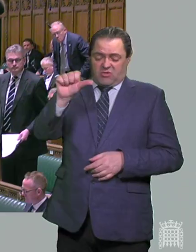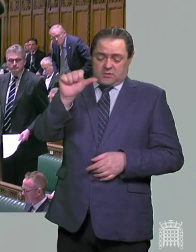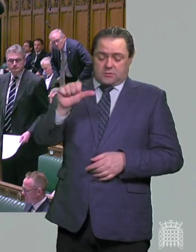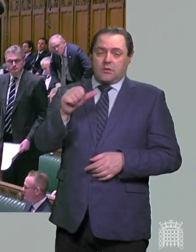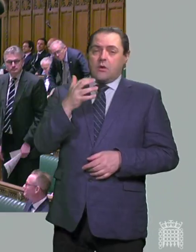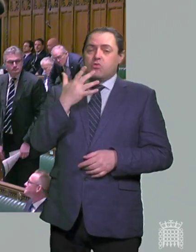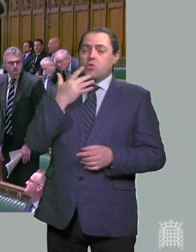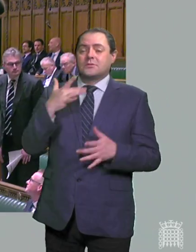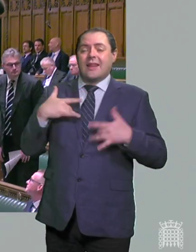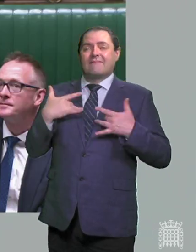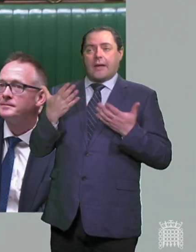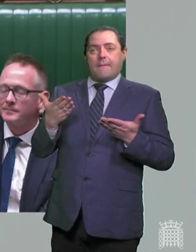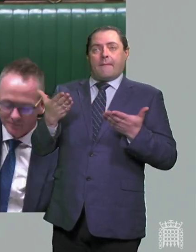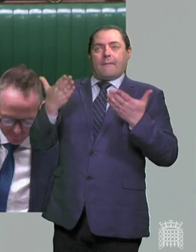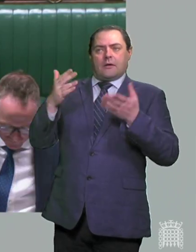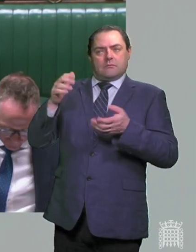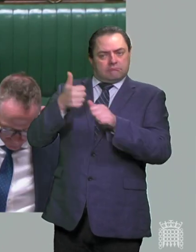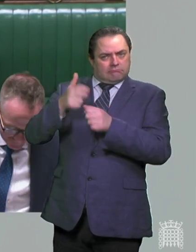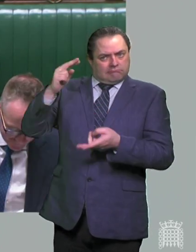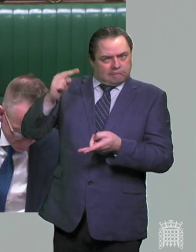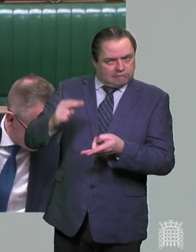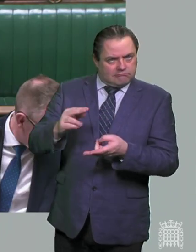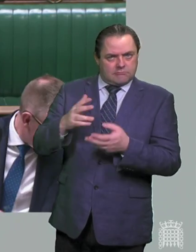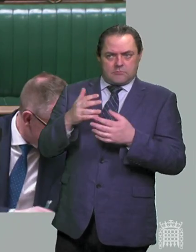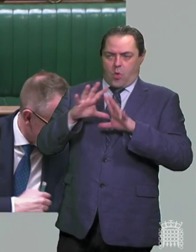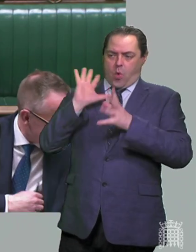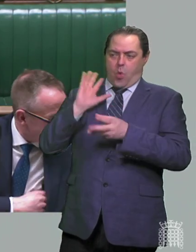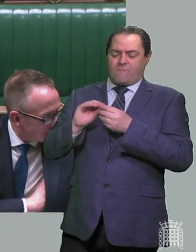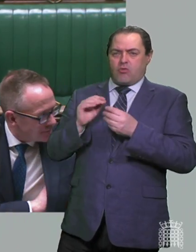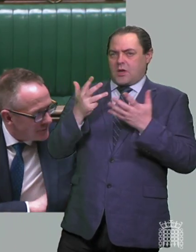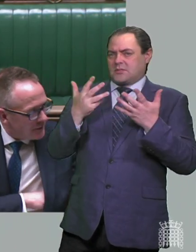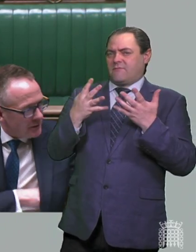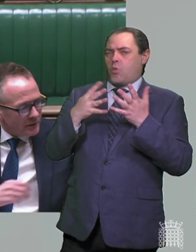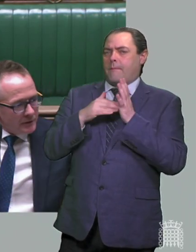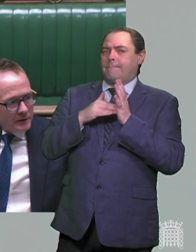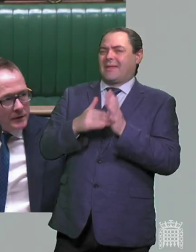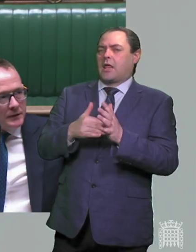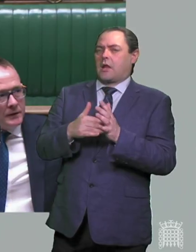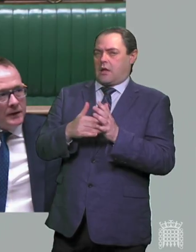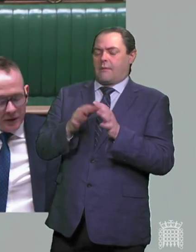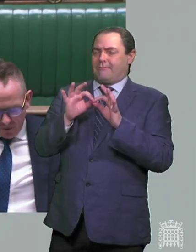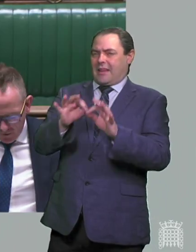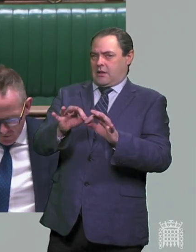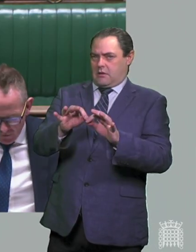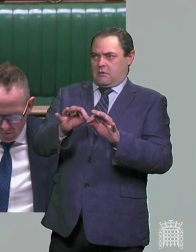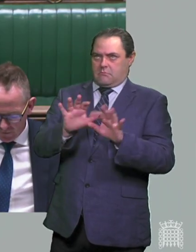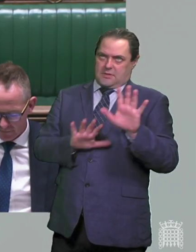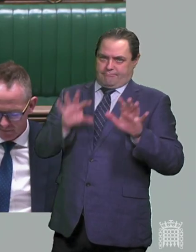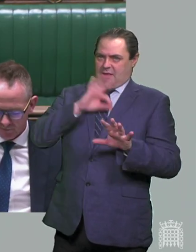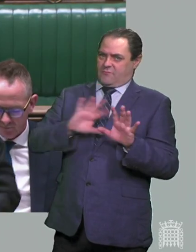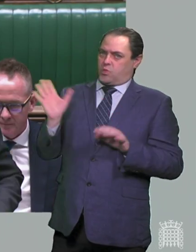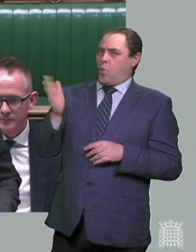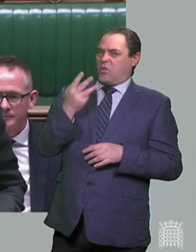The cost of living support package has been a total of £94 billion, an average of £3,300 for every household in the United Kingdom.